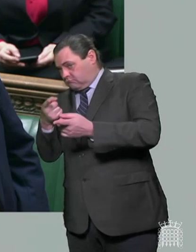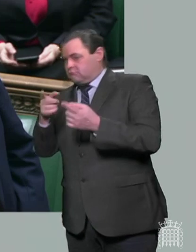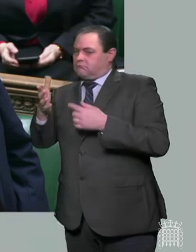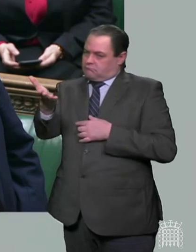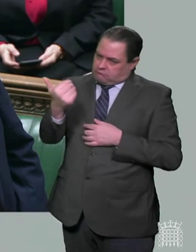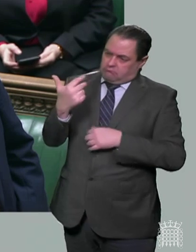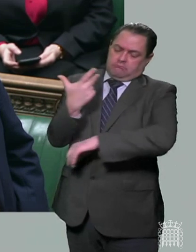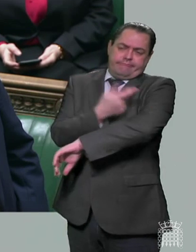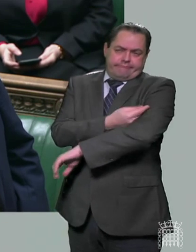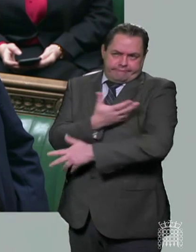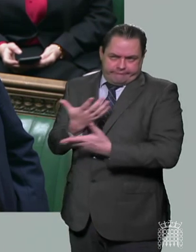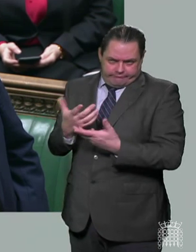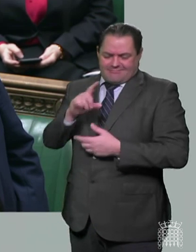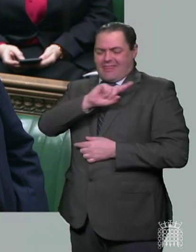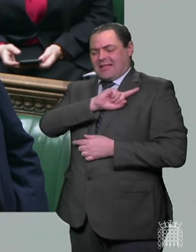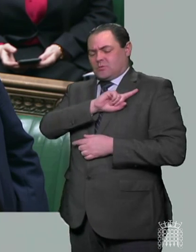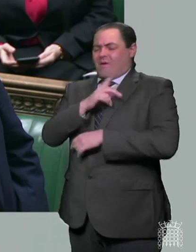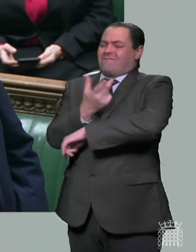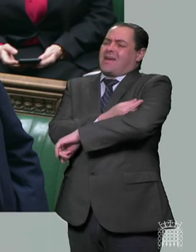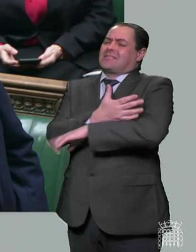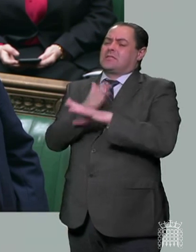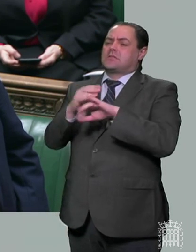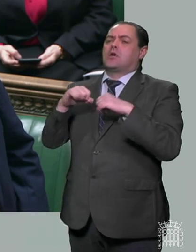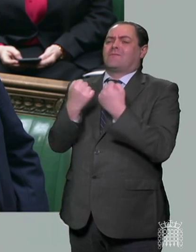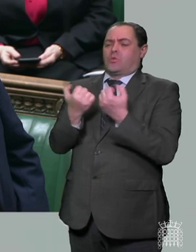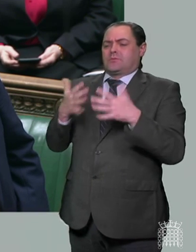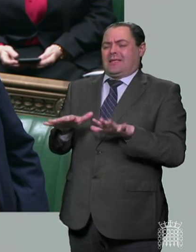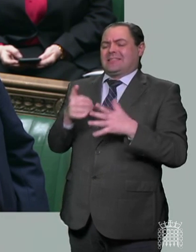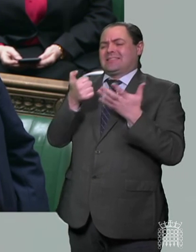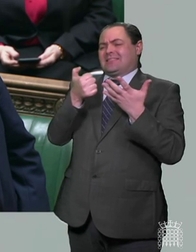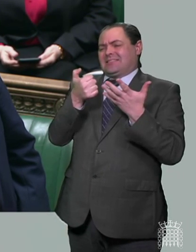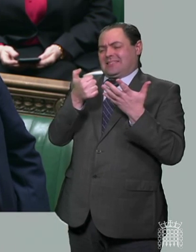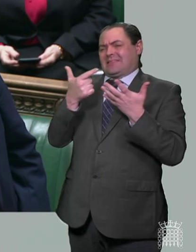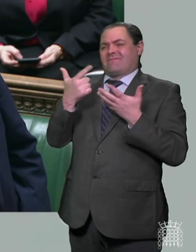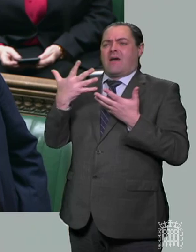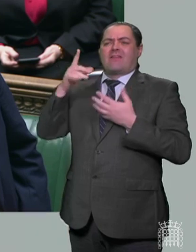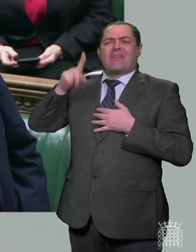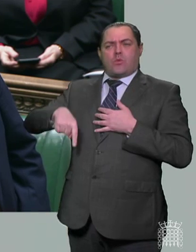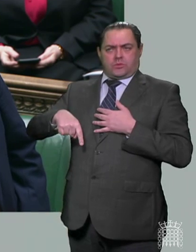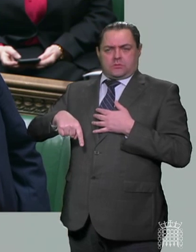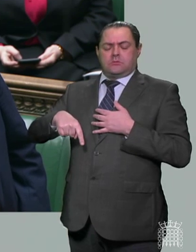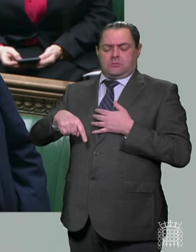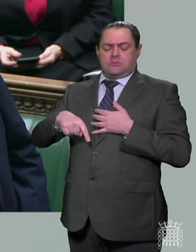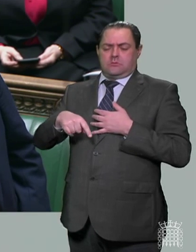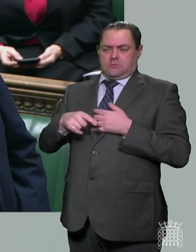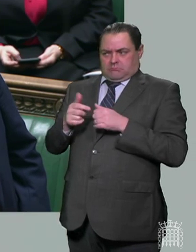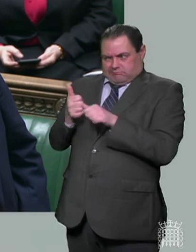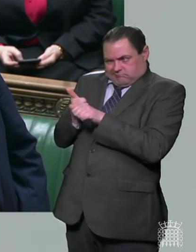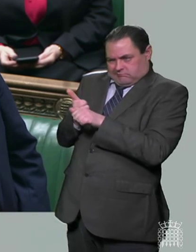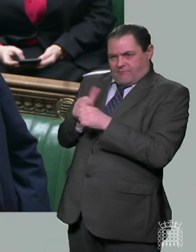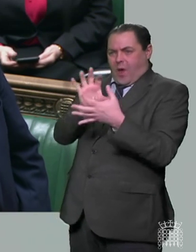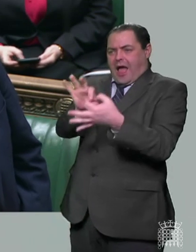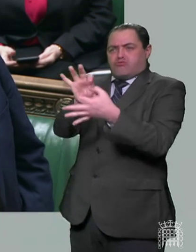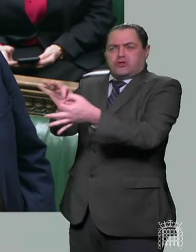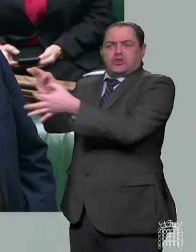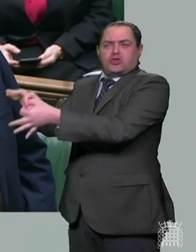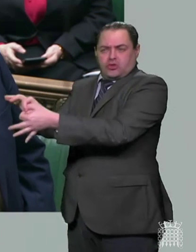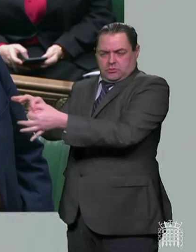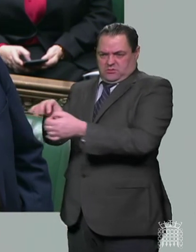That is also why the vaccine taskforce, as I recall, spent £675,000 on outreach to hard-to-reach groups.